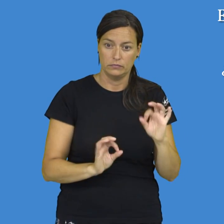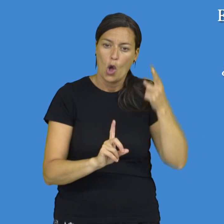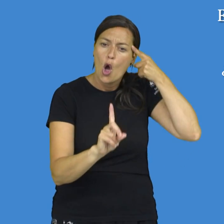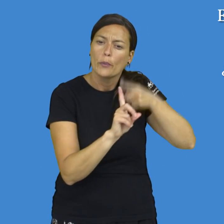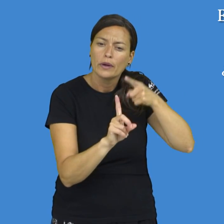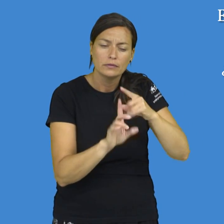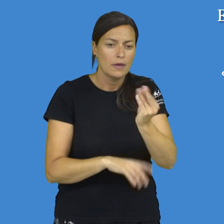objetivo